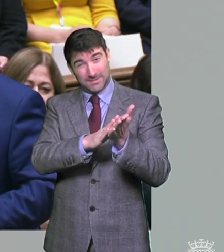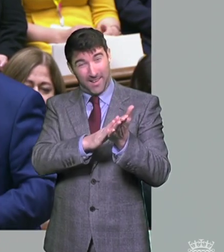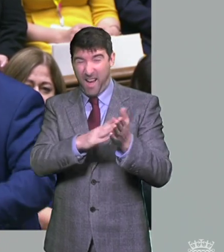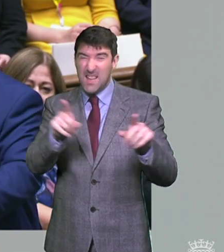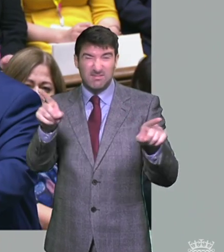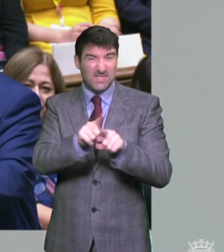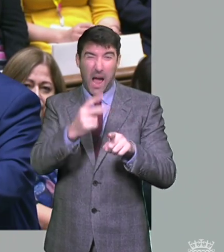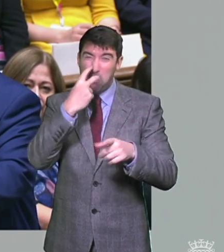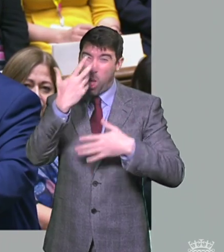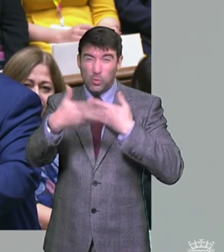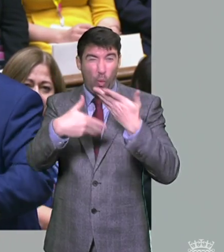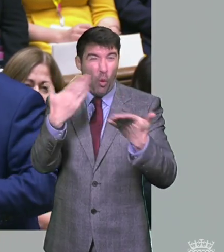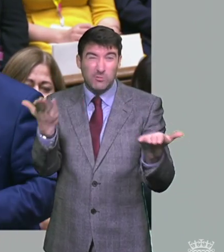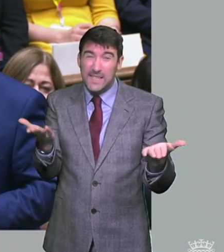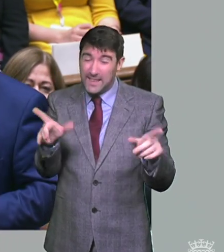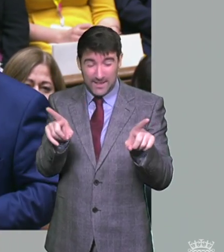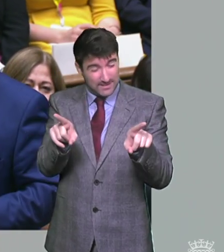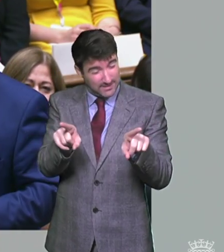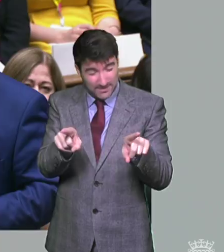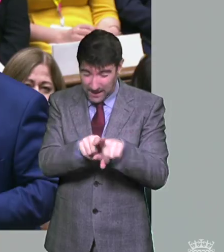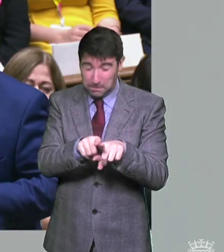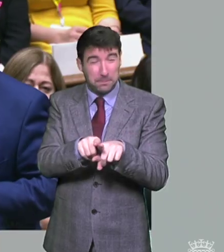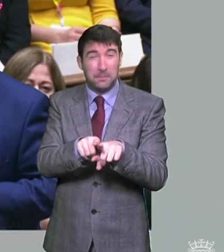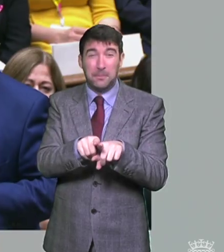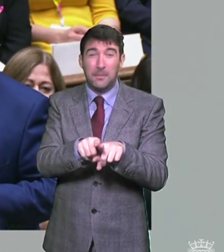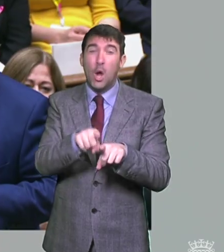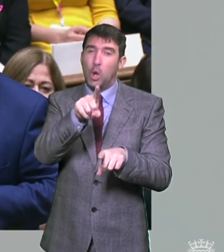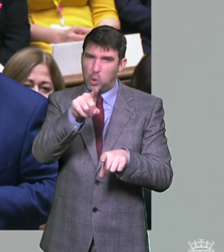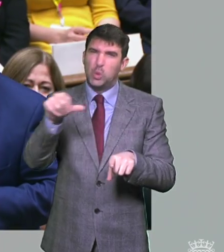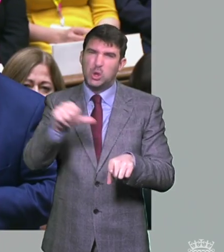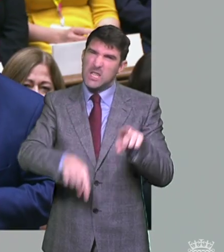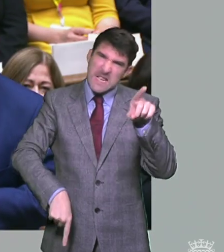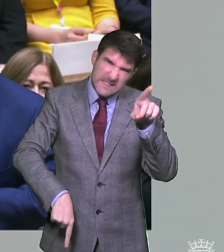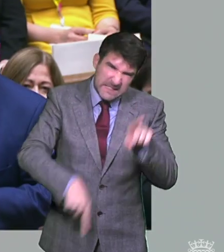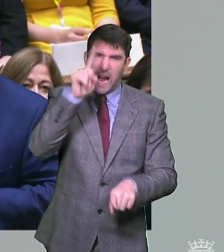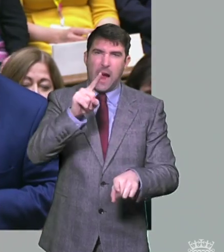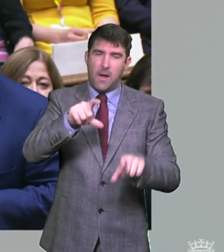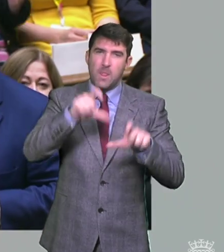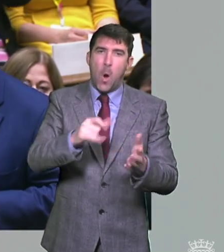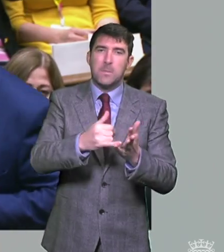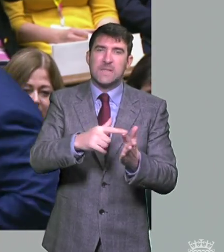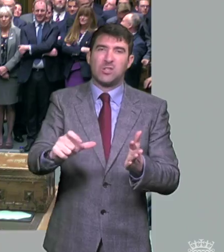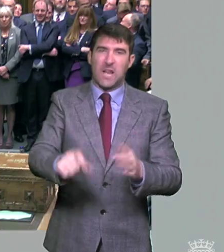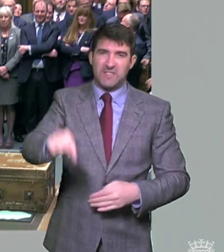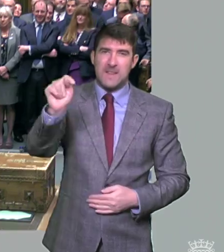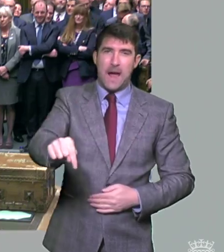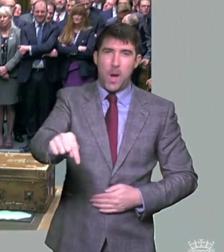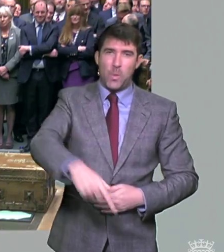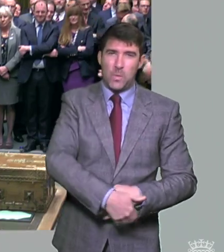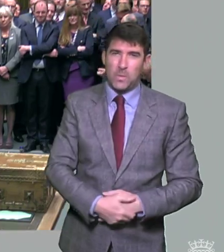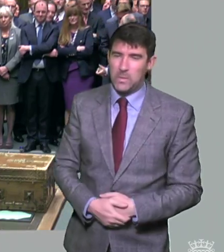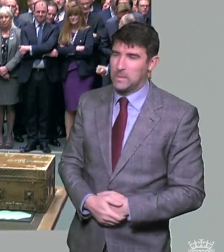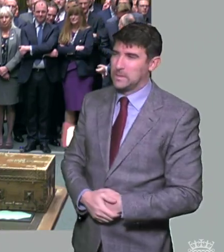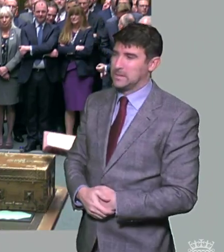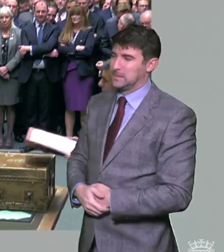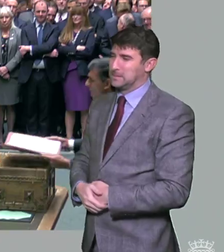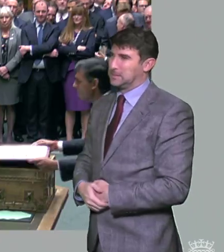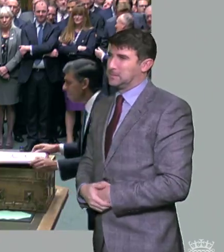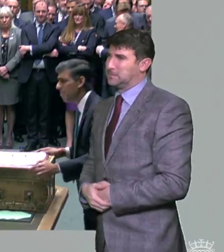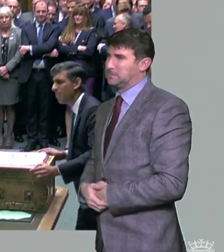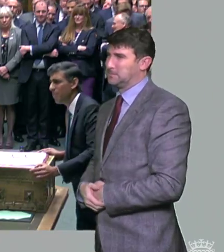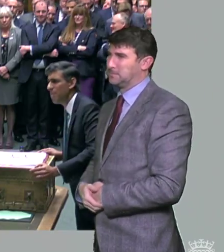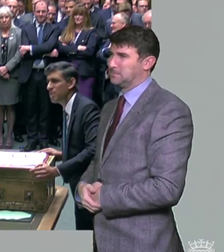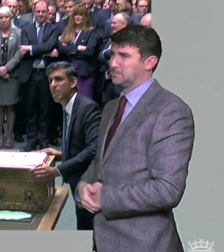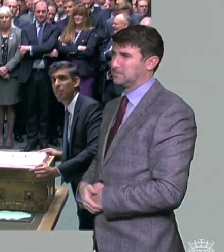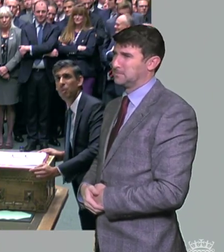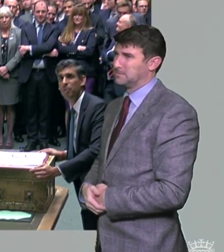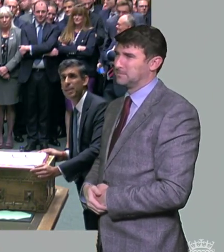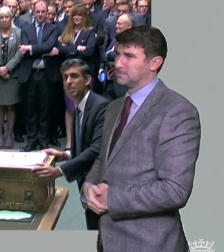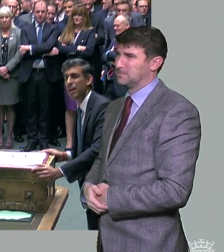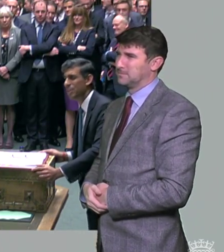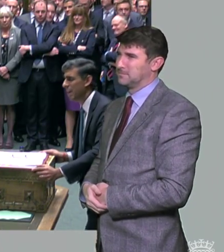If he has an ounce of either, will he admit his mistake and sack the Home Secretary without delay?